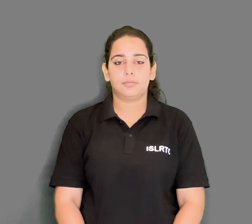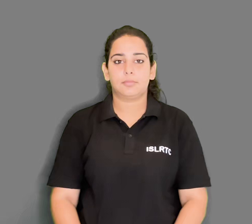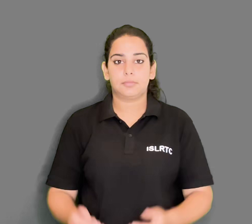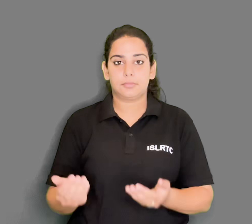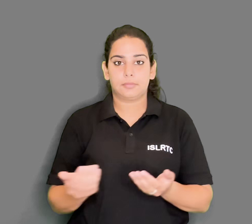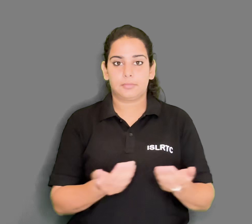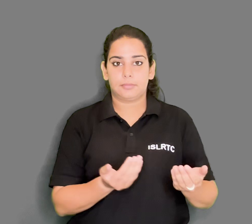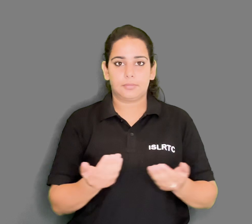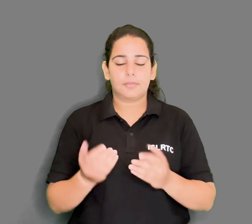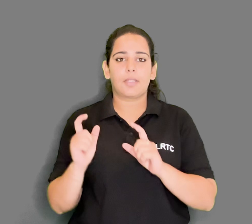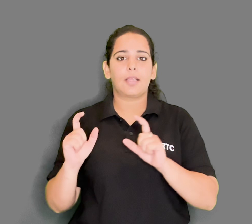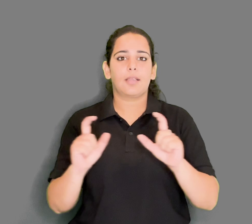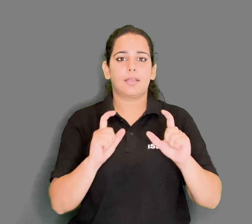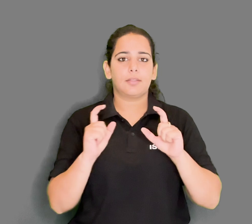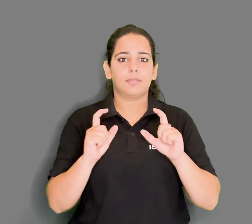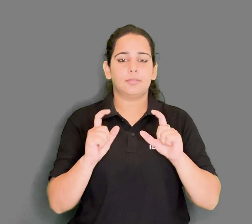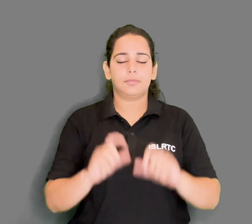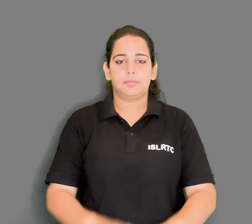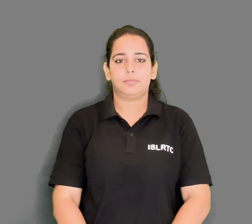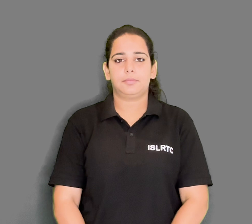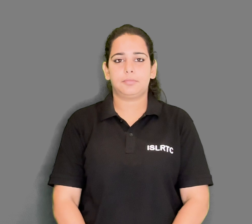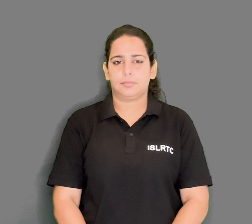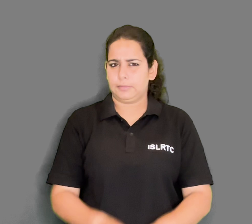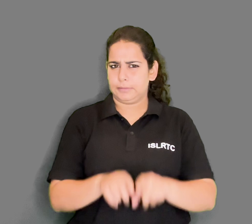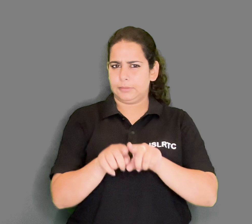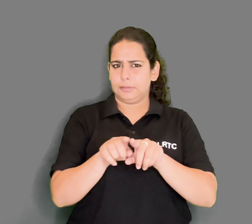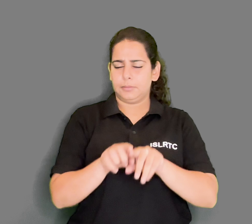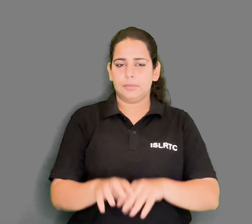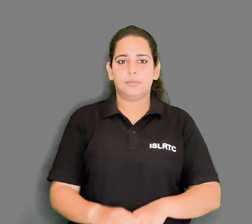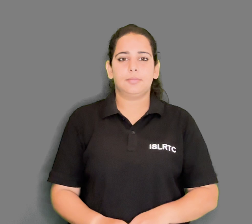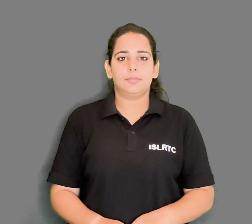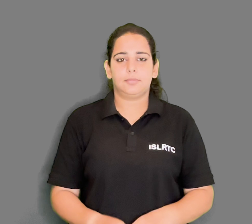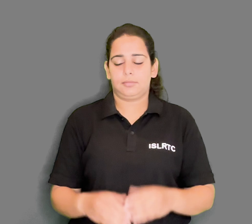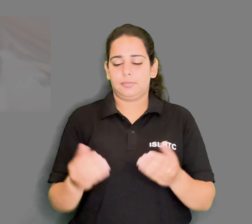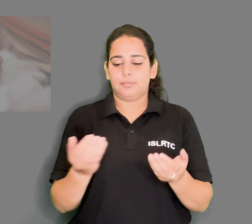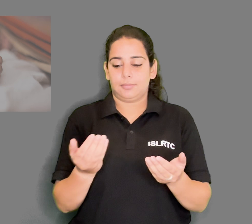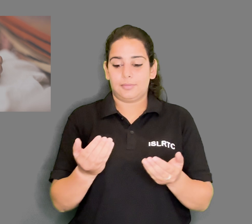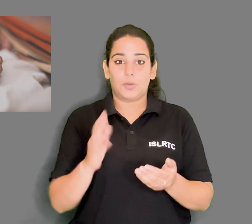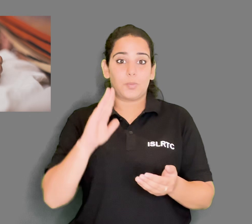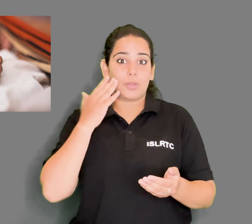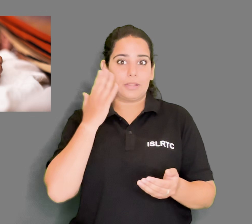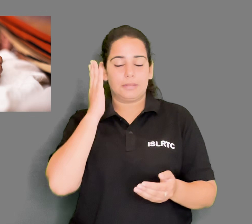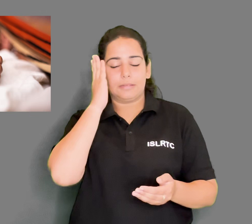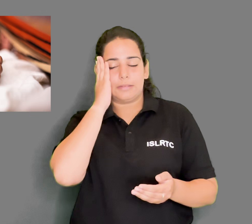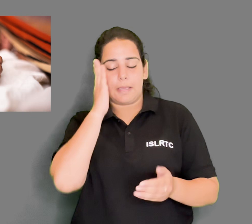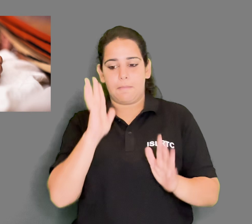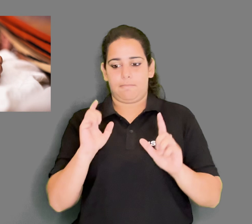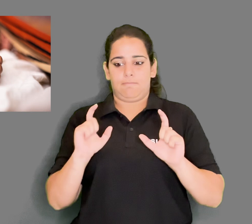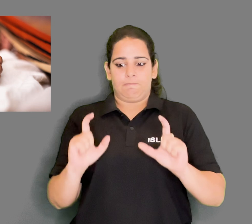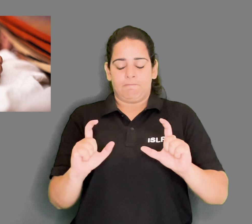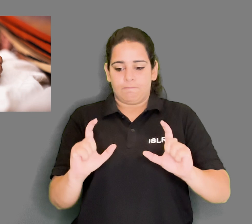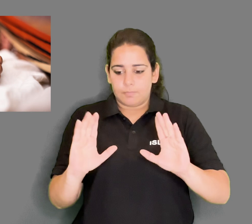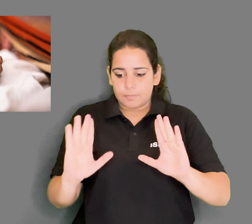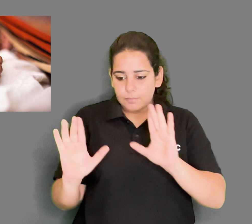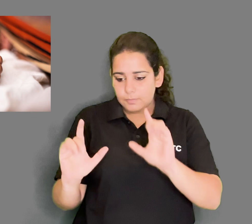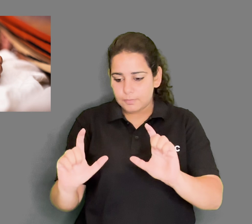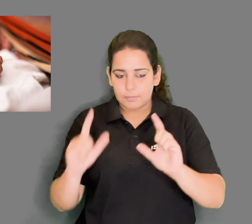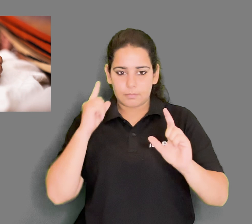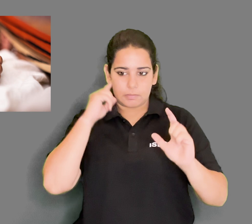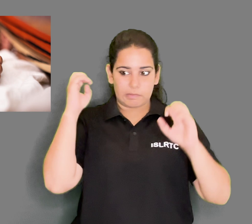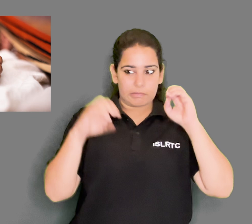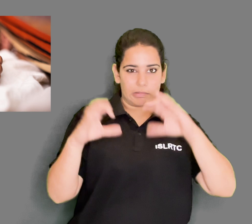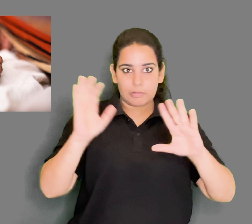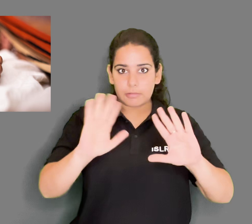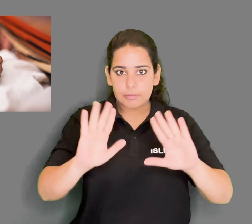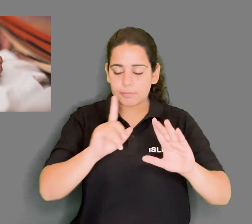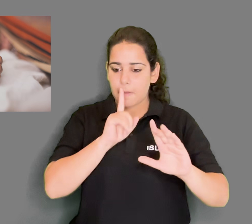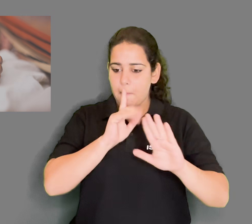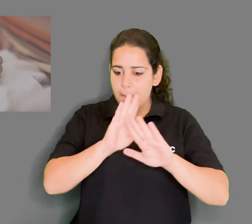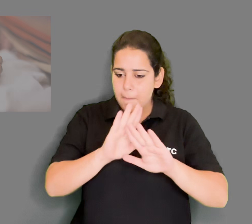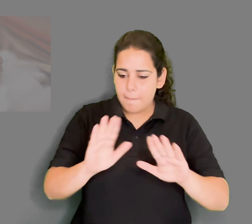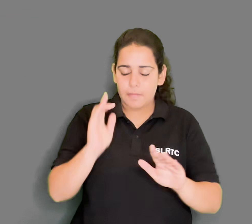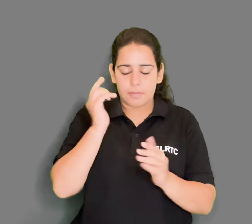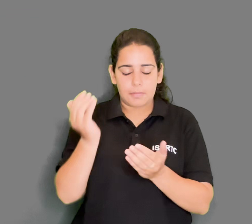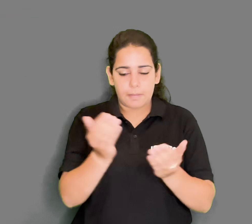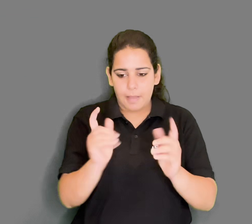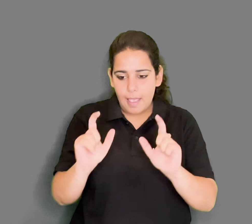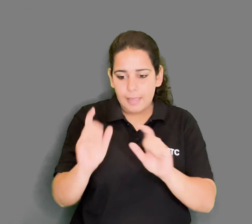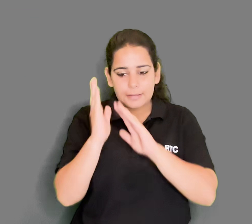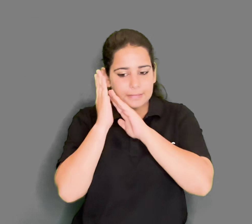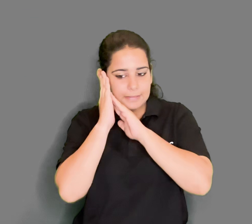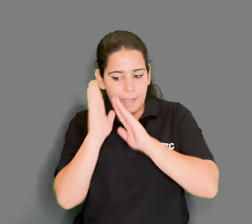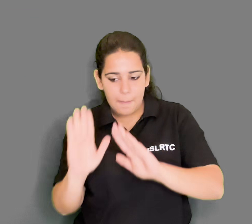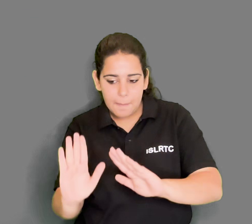Babycare The provision of whatever is necessary for welfare and protection of a child